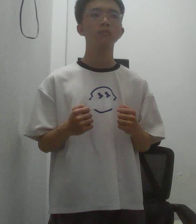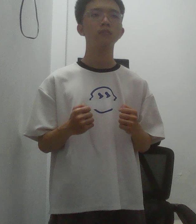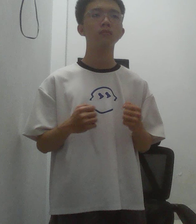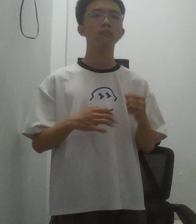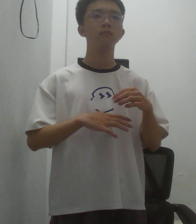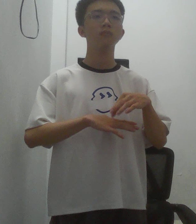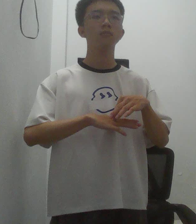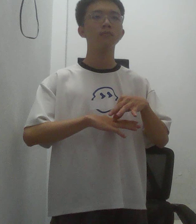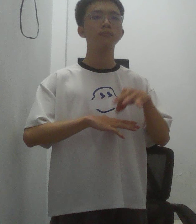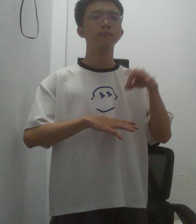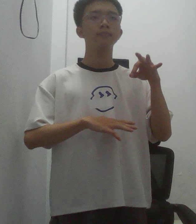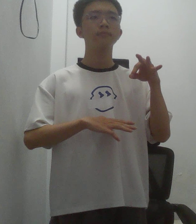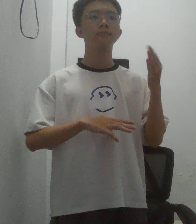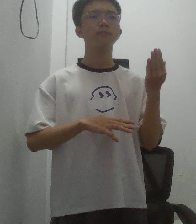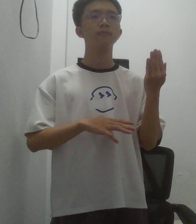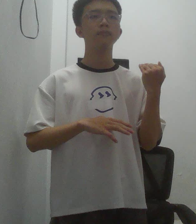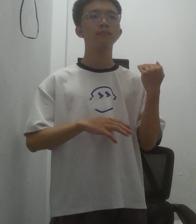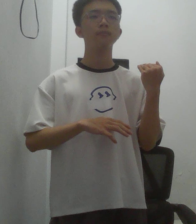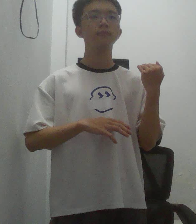tuan truoc